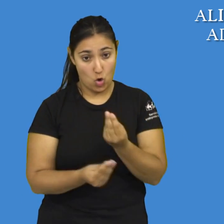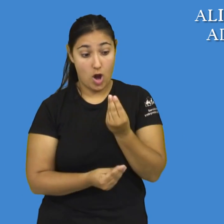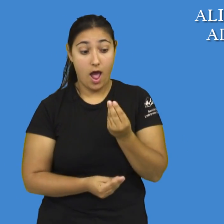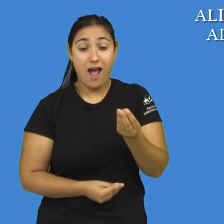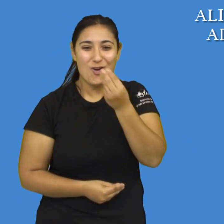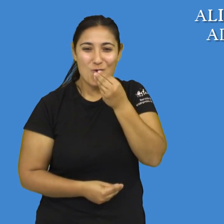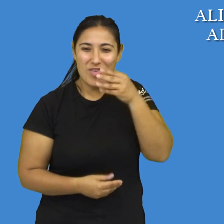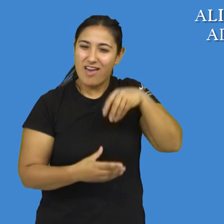comer